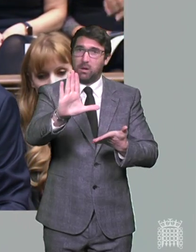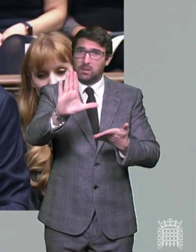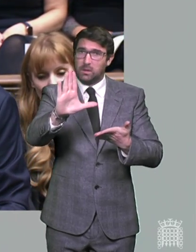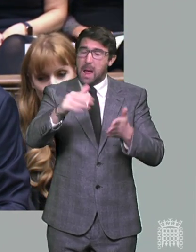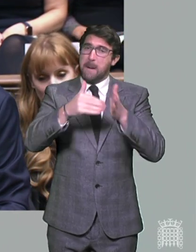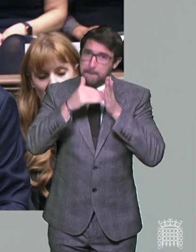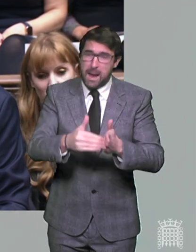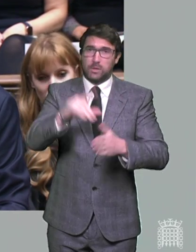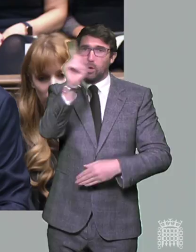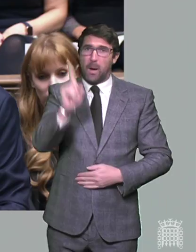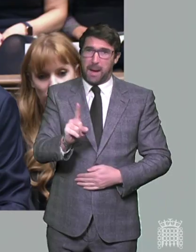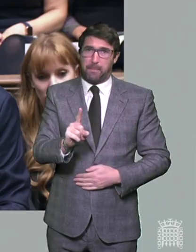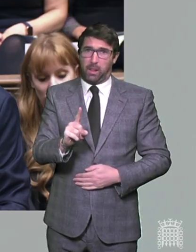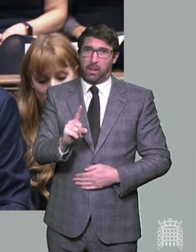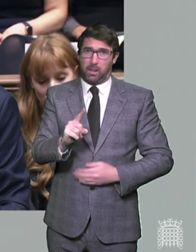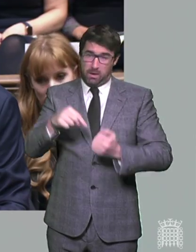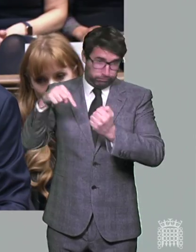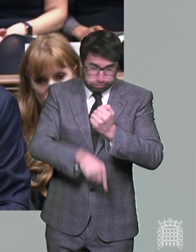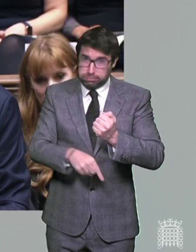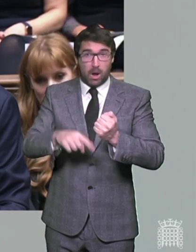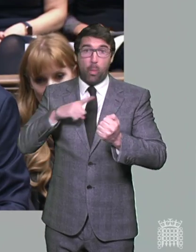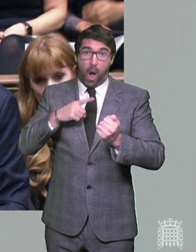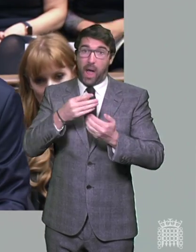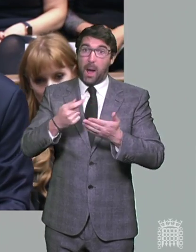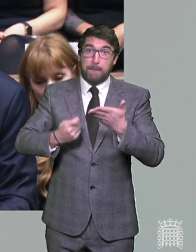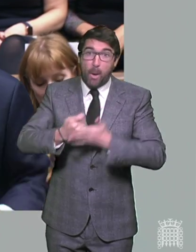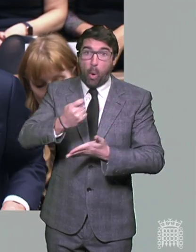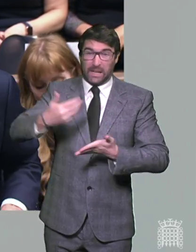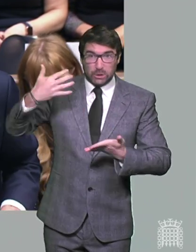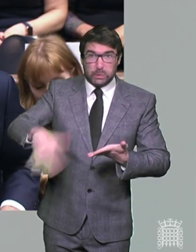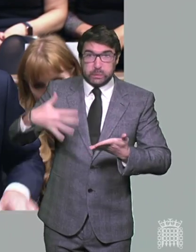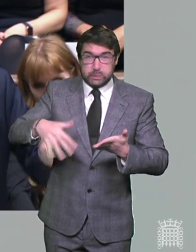She should not have conducted an economic experiment on the British public.